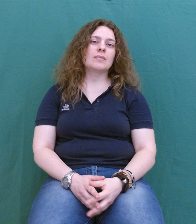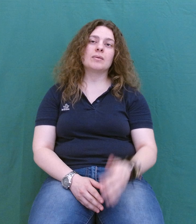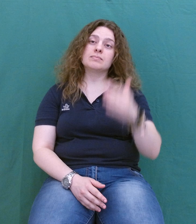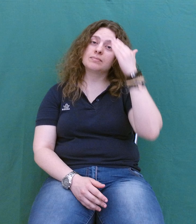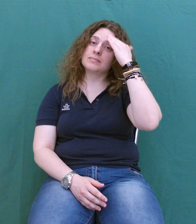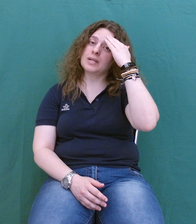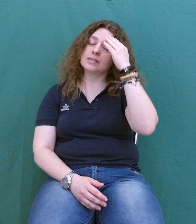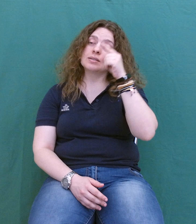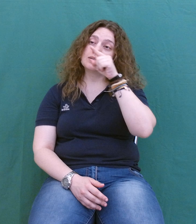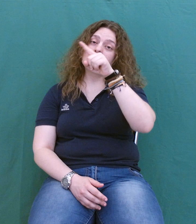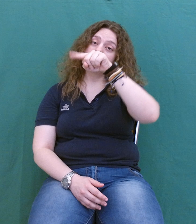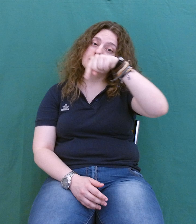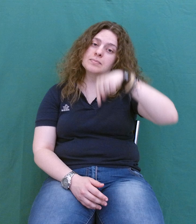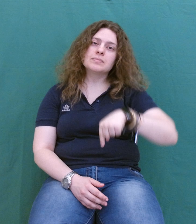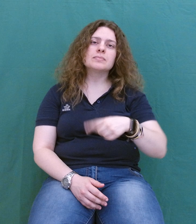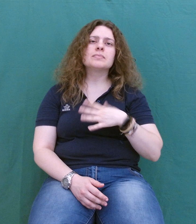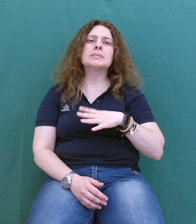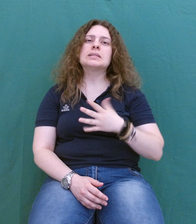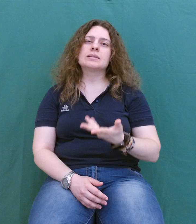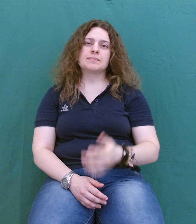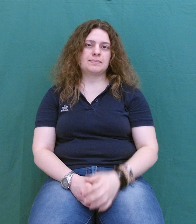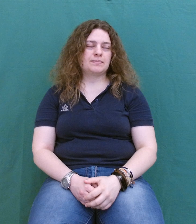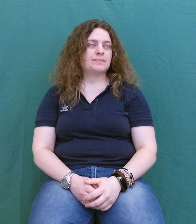ΚΑΛΗΜΕΡΑ ΕΣΥ ΕΡΧΟΜΑΙ ΕΜΕΝΑ ΘΕΛΩ ΤΙ